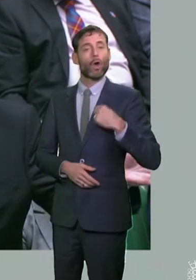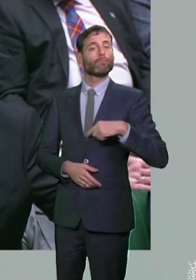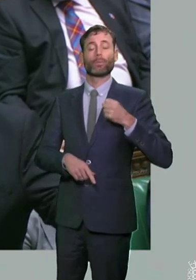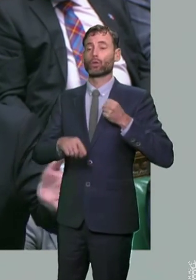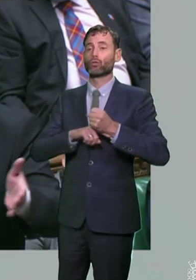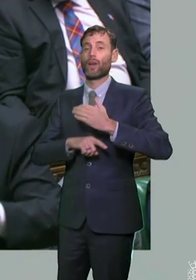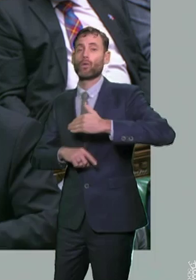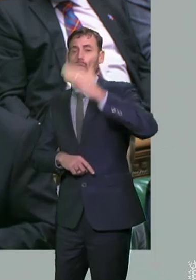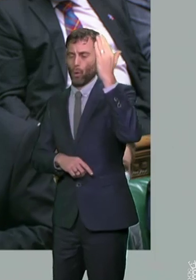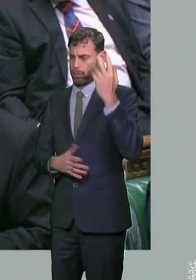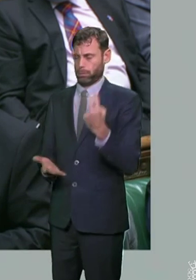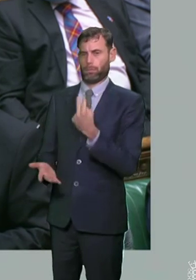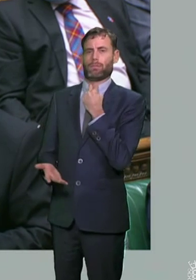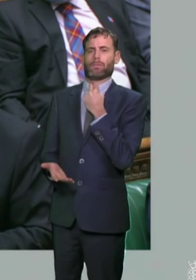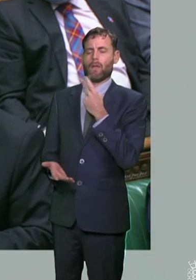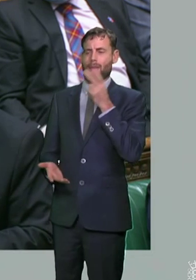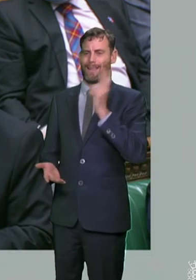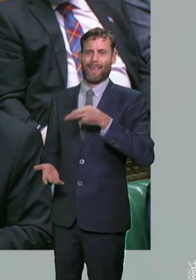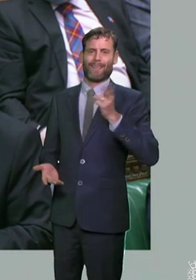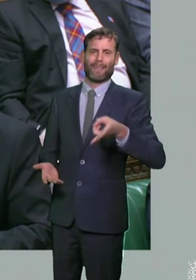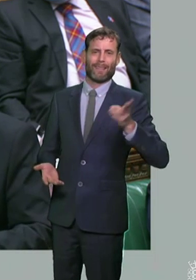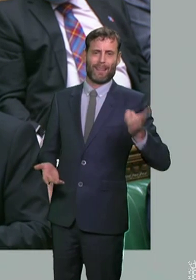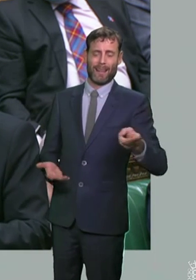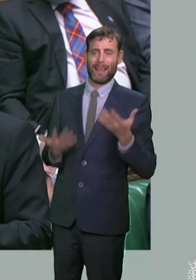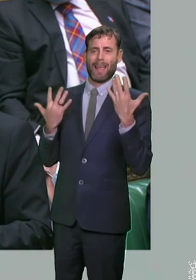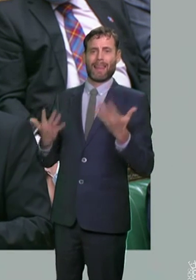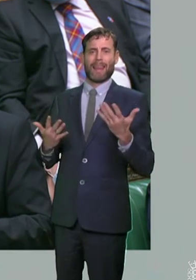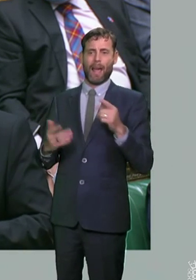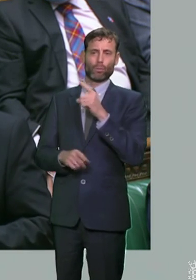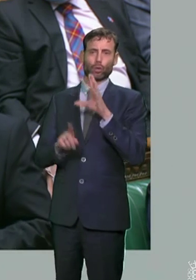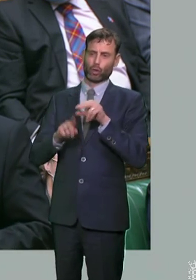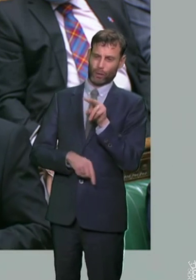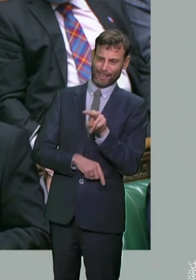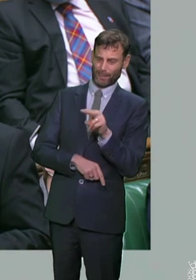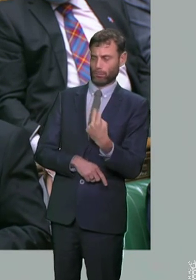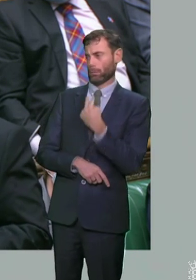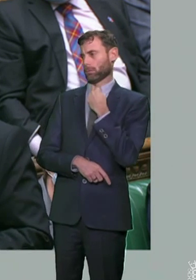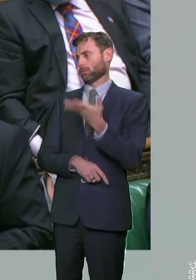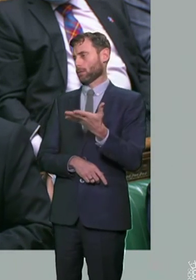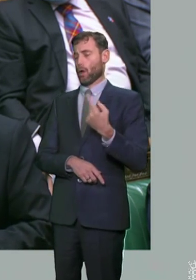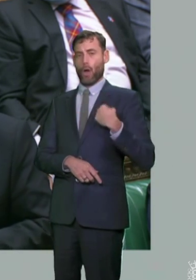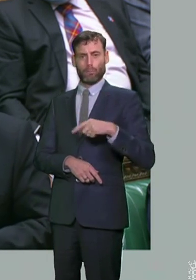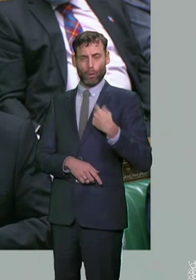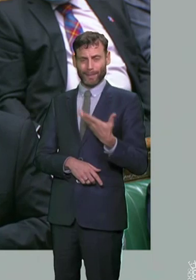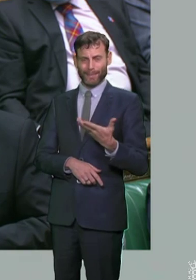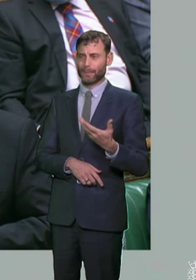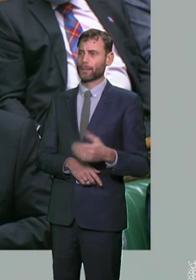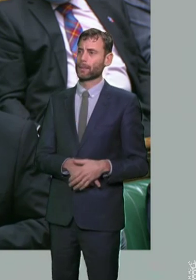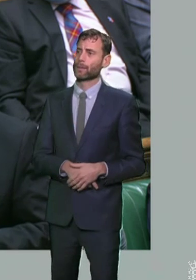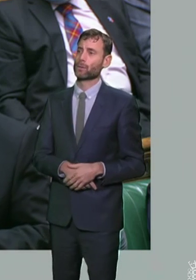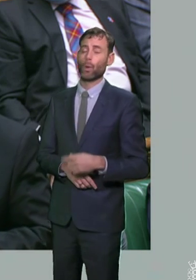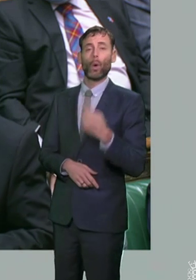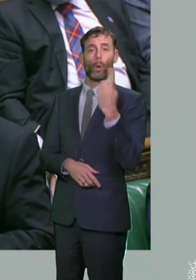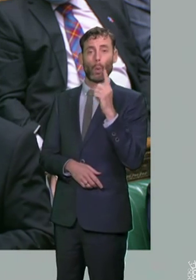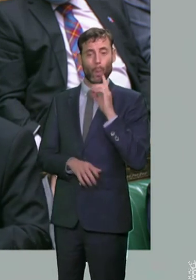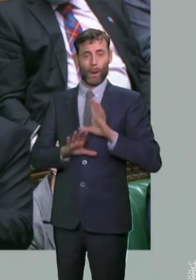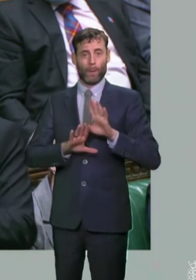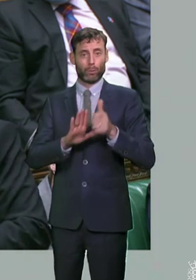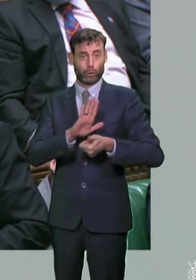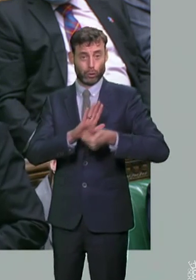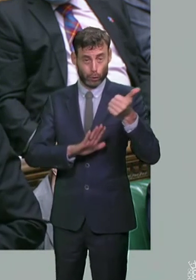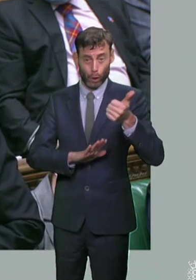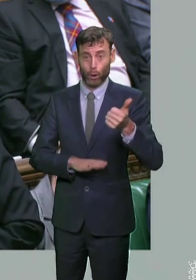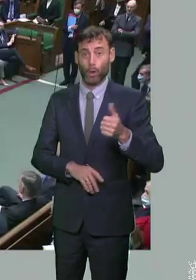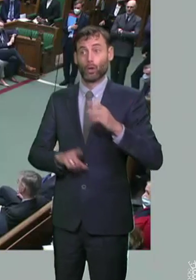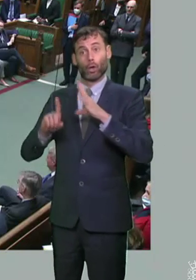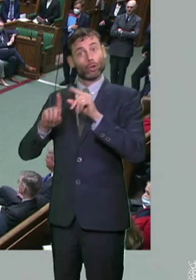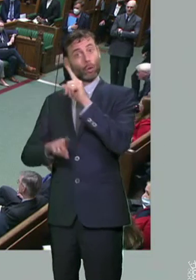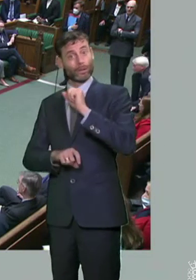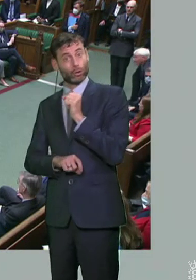With buyer’s remorse consuming the Tory Back Benchers, who does he think will be defenestrated first, his hapless Tory leader in Scotland or himself?